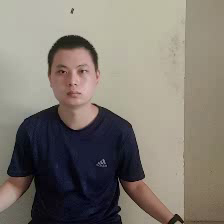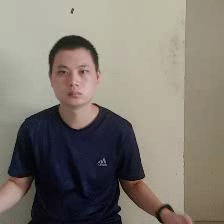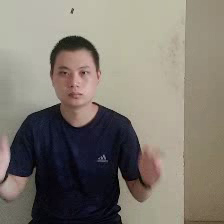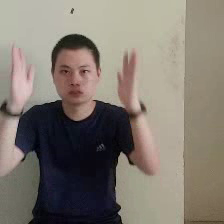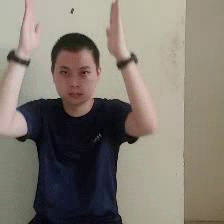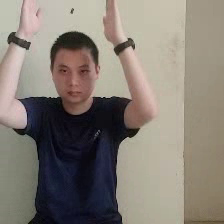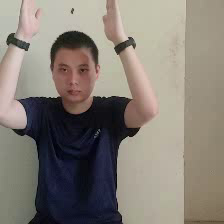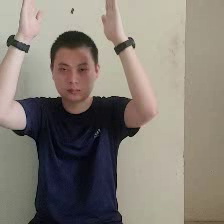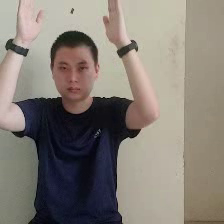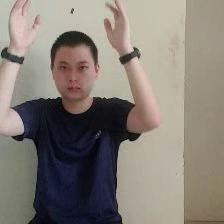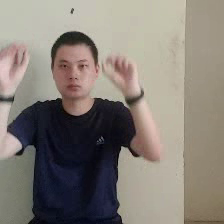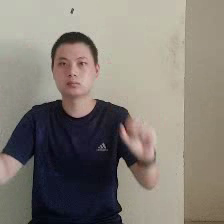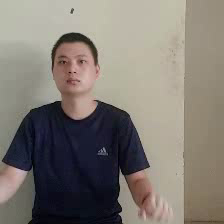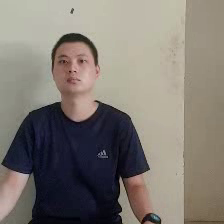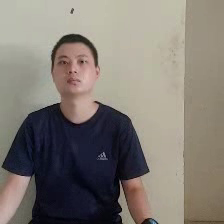Chạy